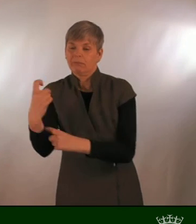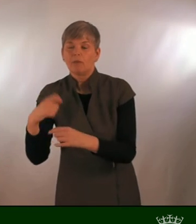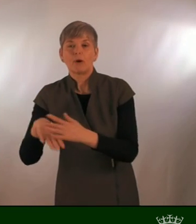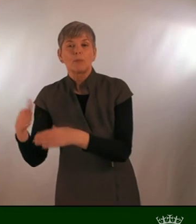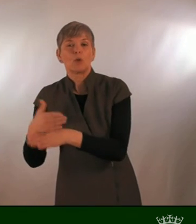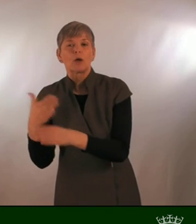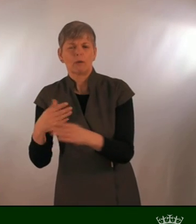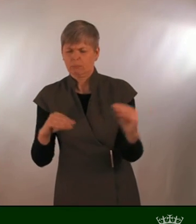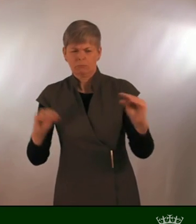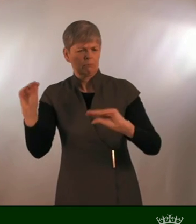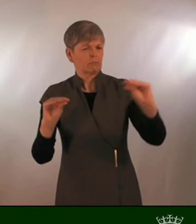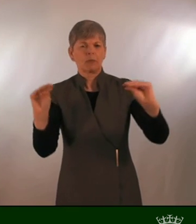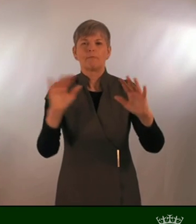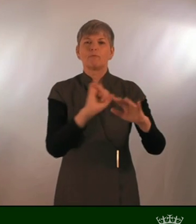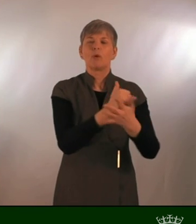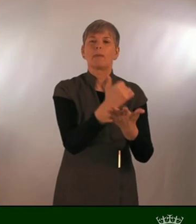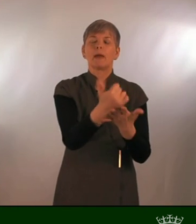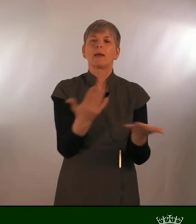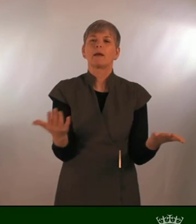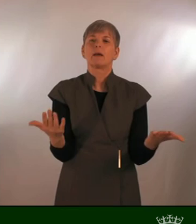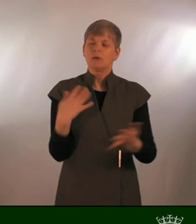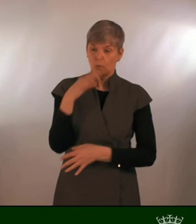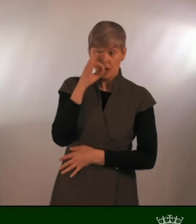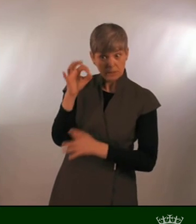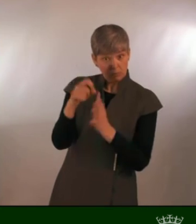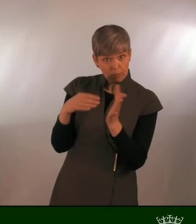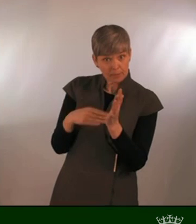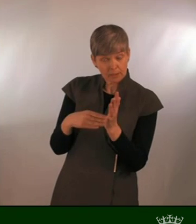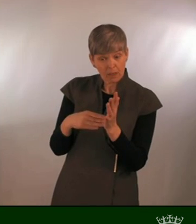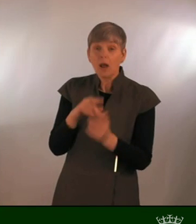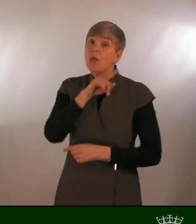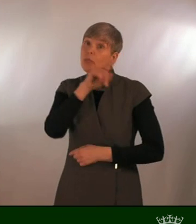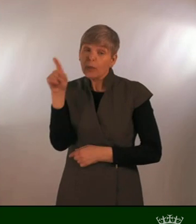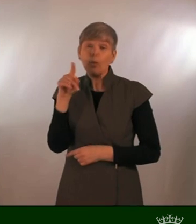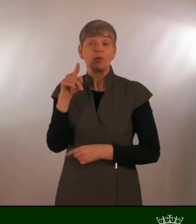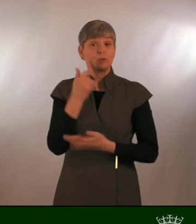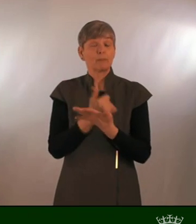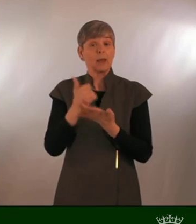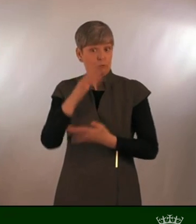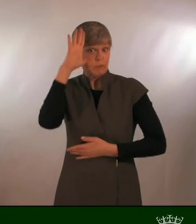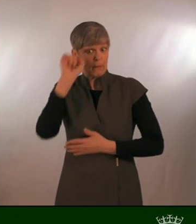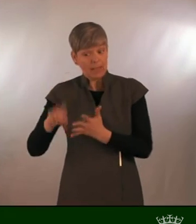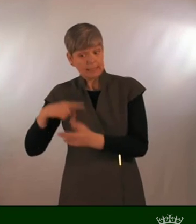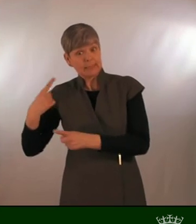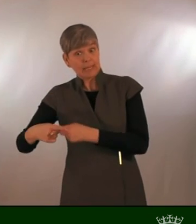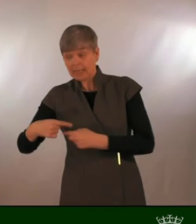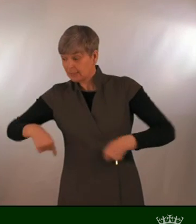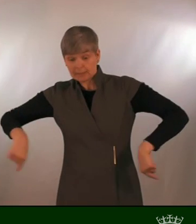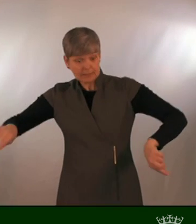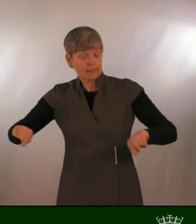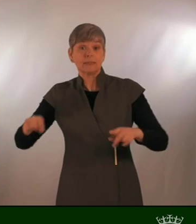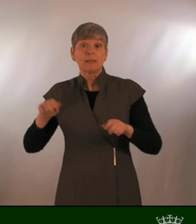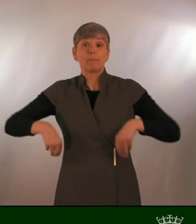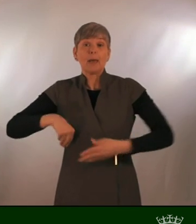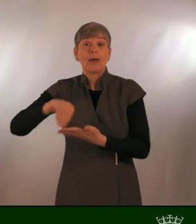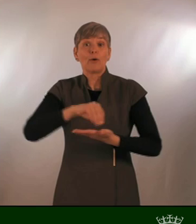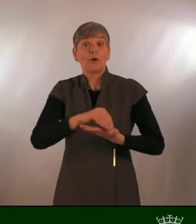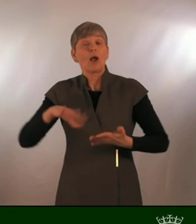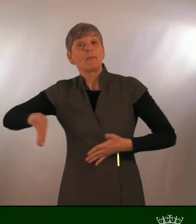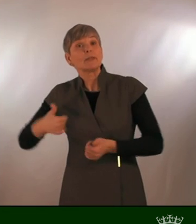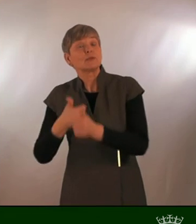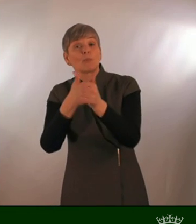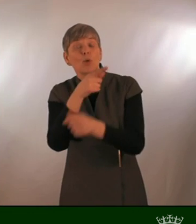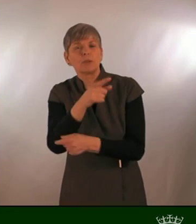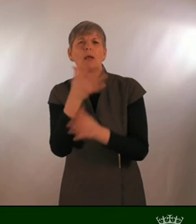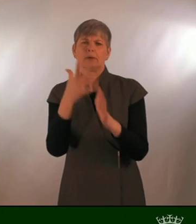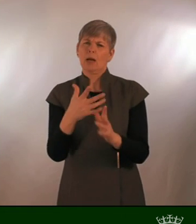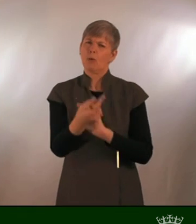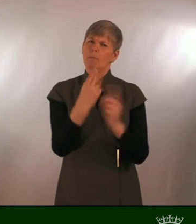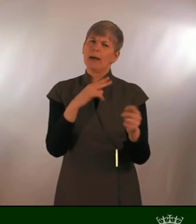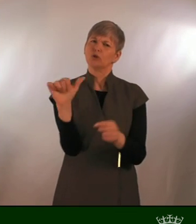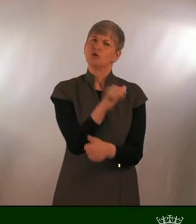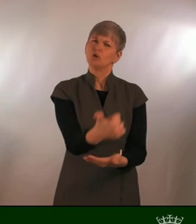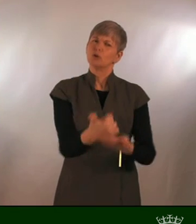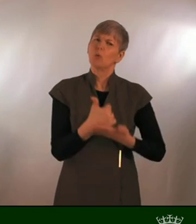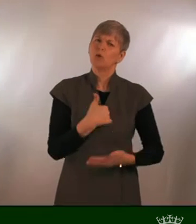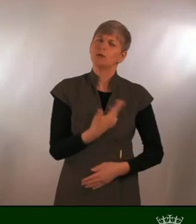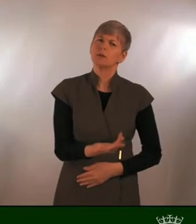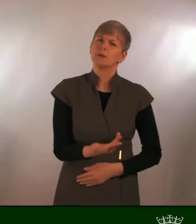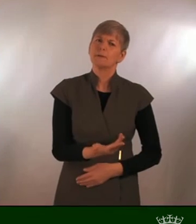Will the Prime Minister make sure that banks that were bailed out by the taxpayer now play their part in supporting businesses and their workers in their hour of need?